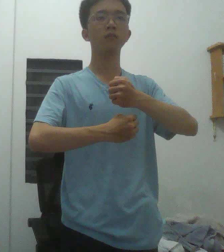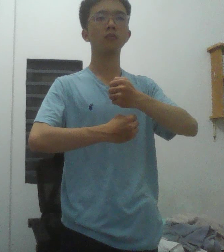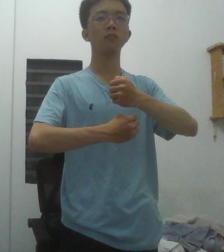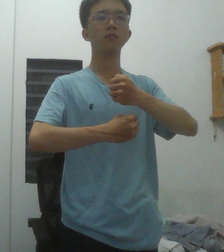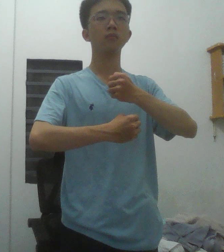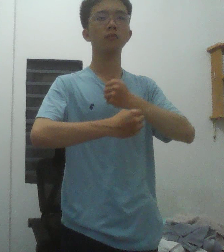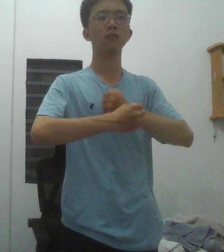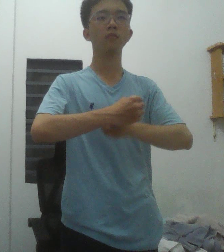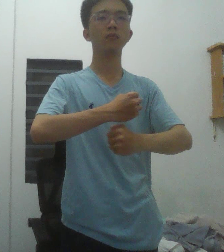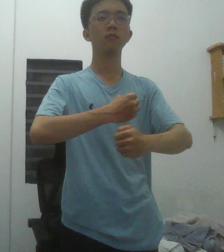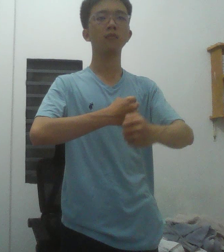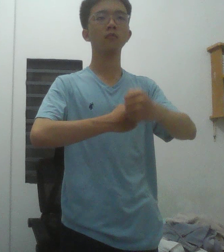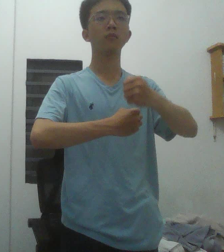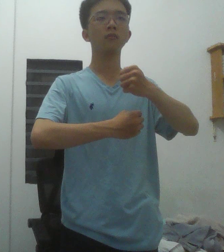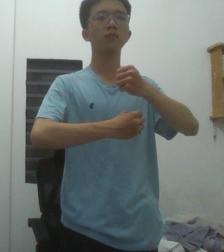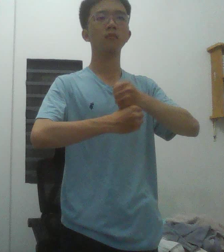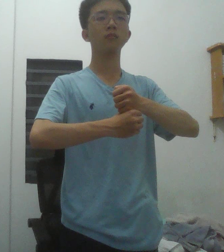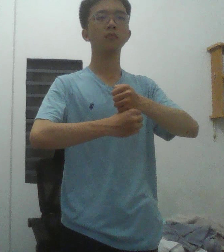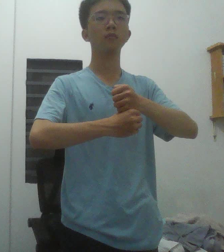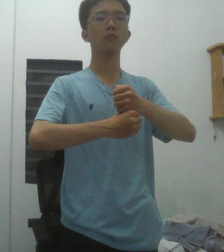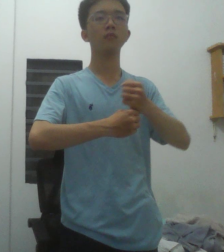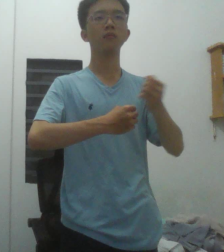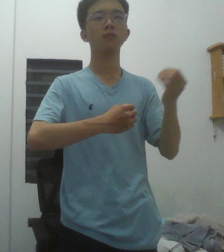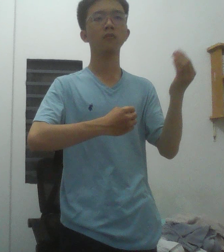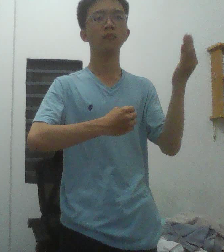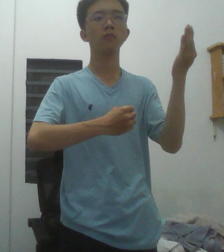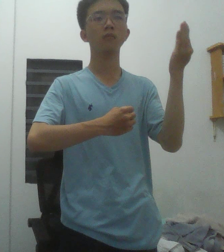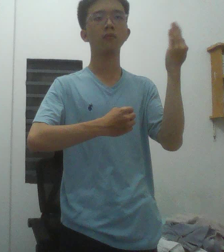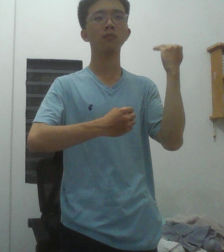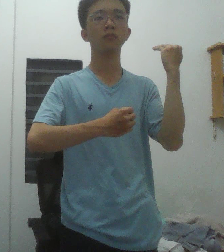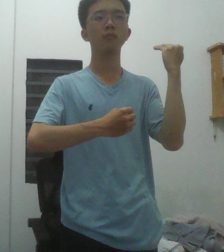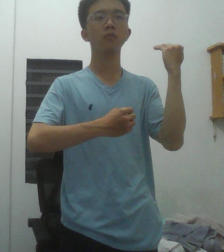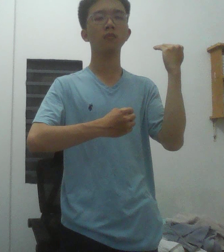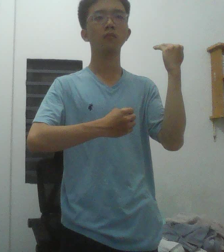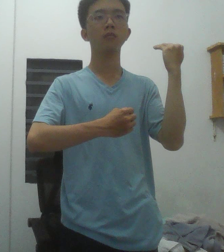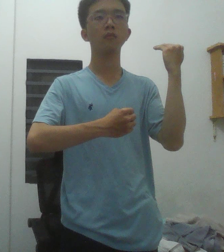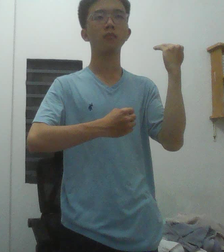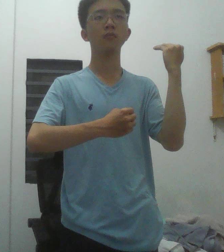nam truoc